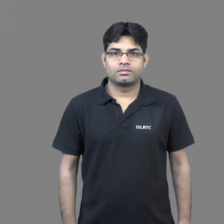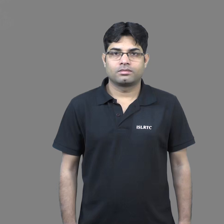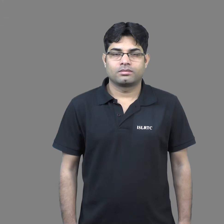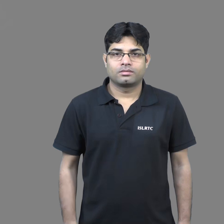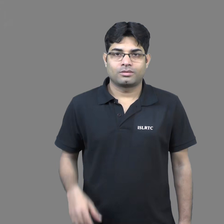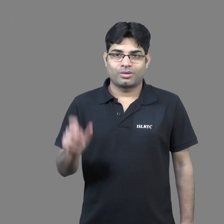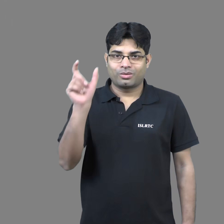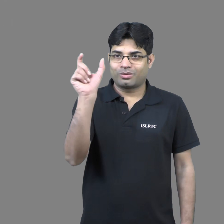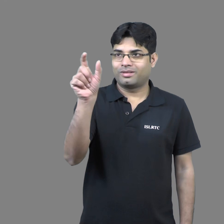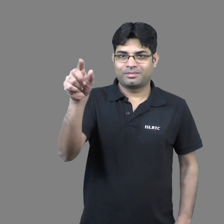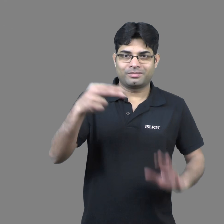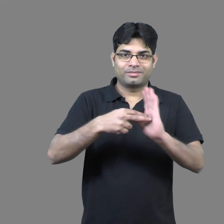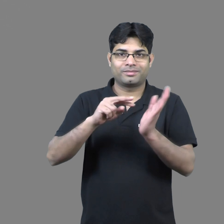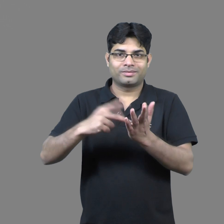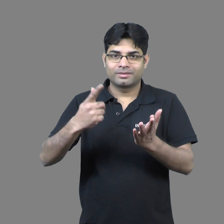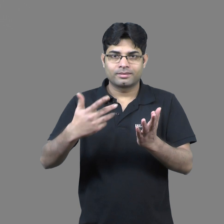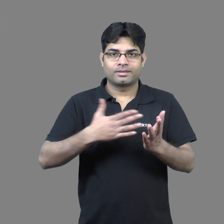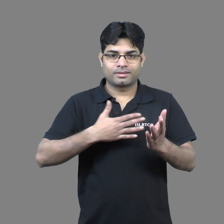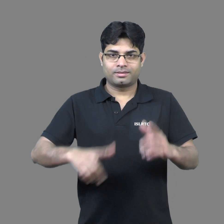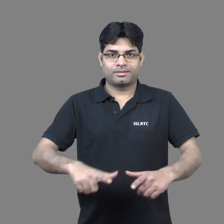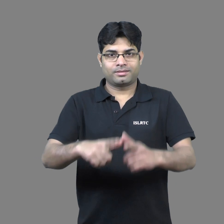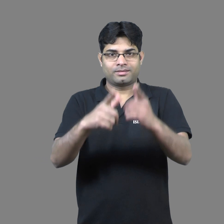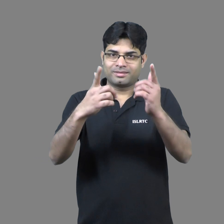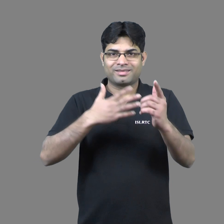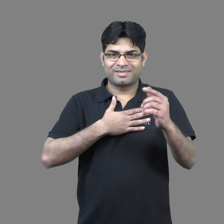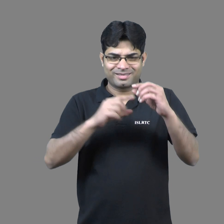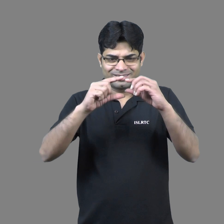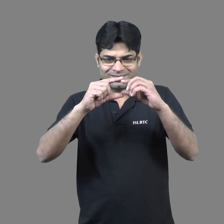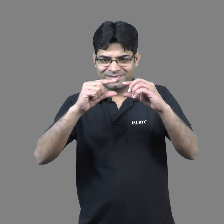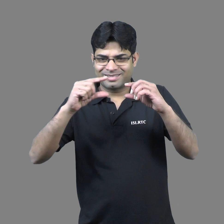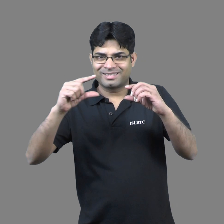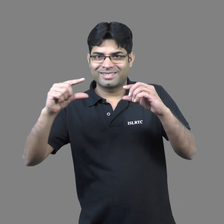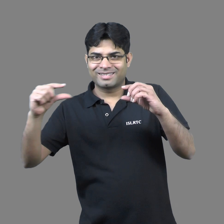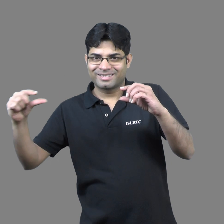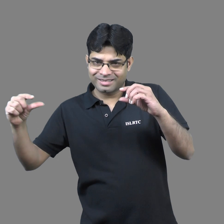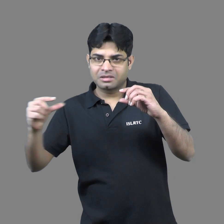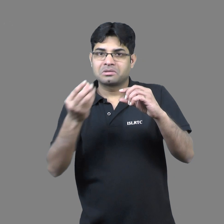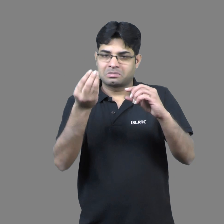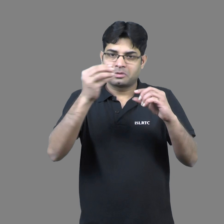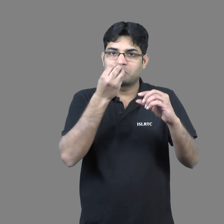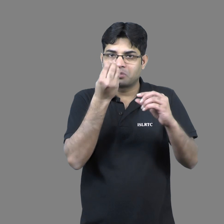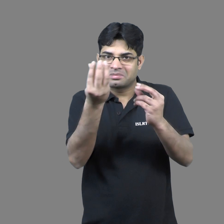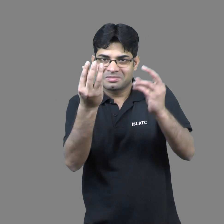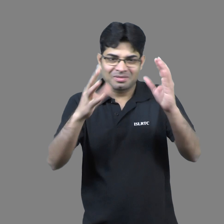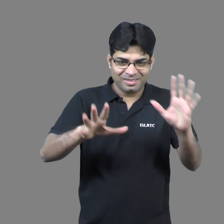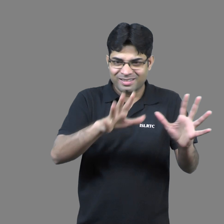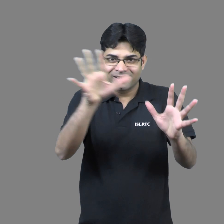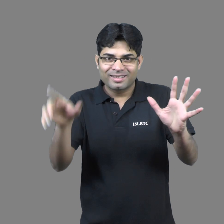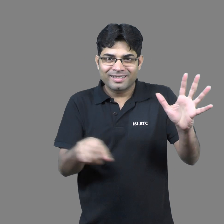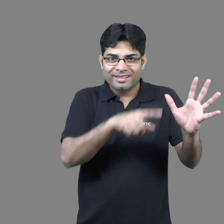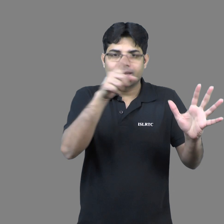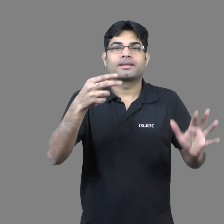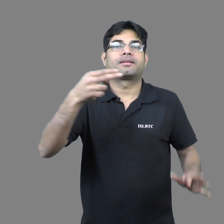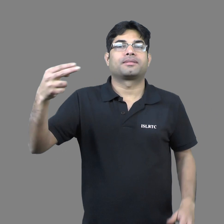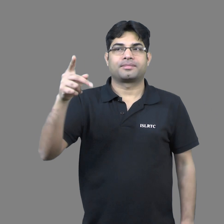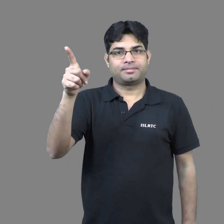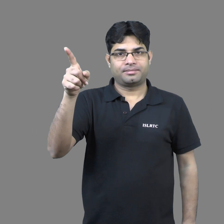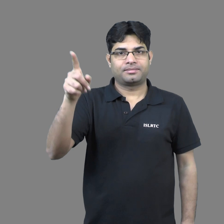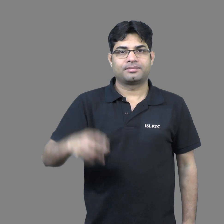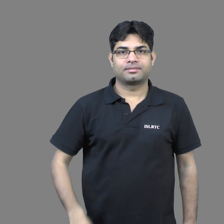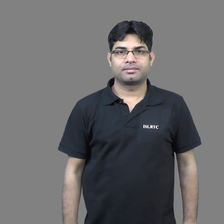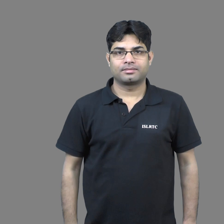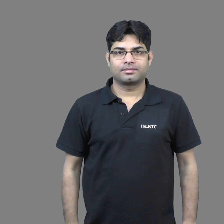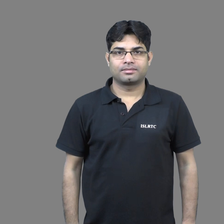Cajanus Inducus